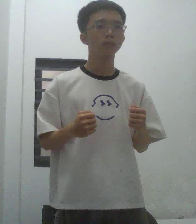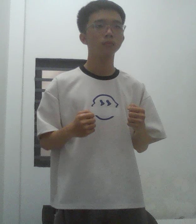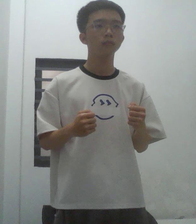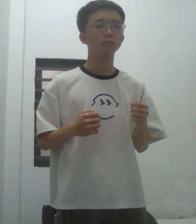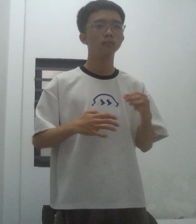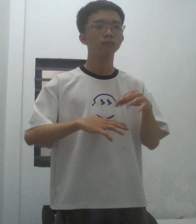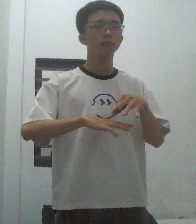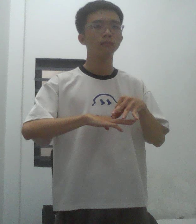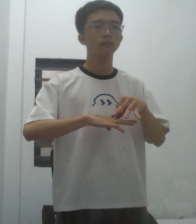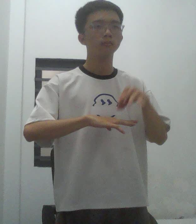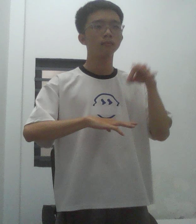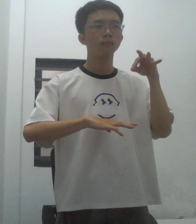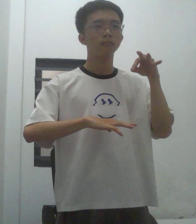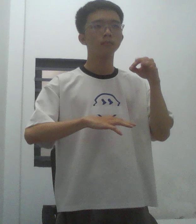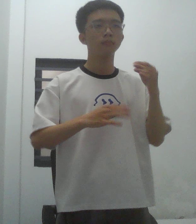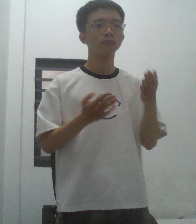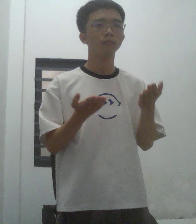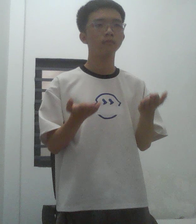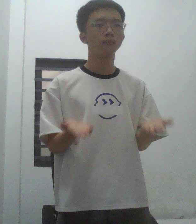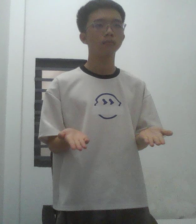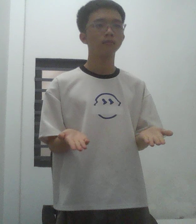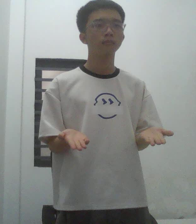tuan nay